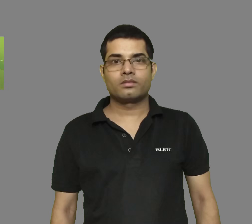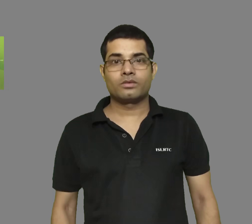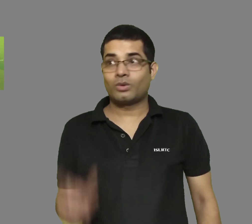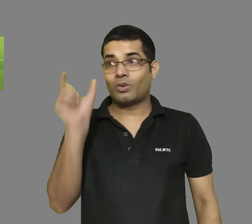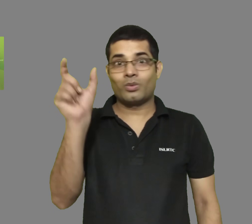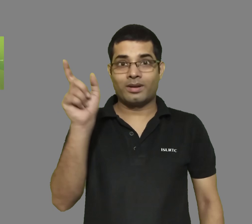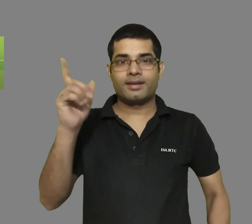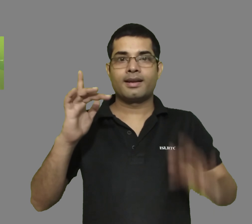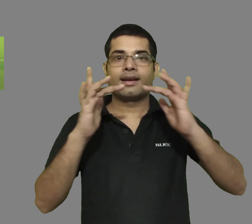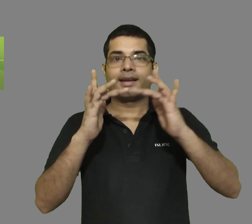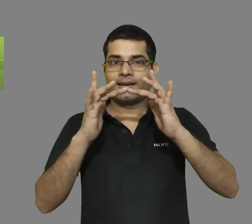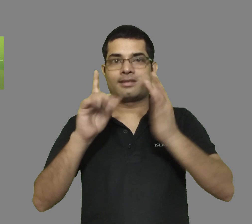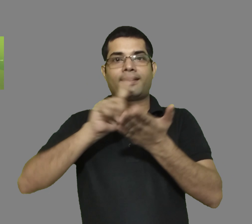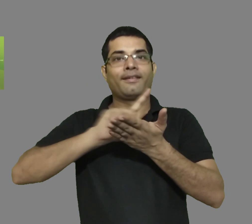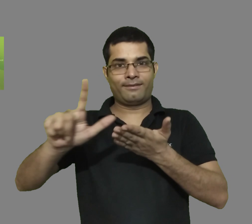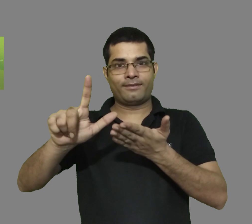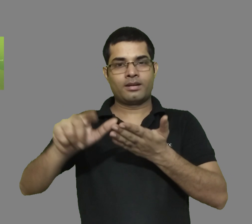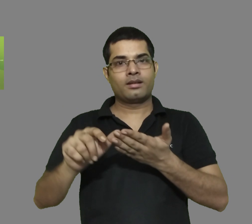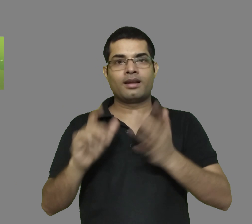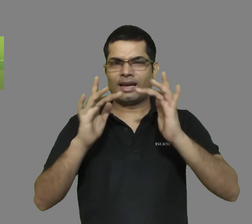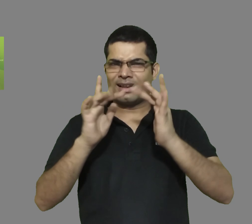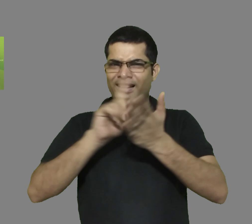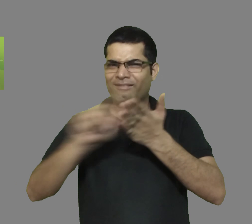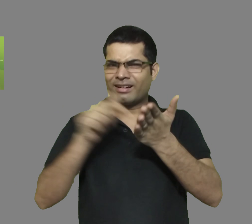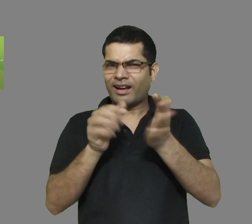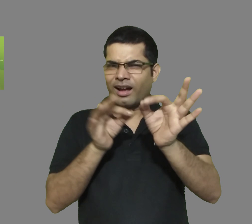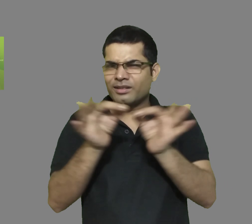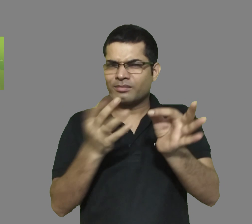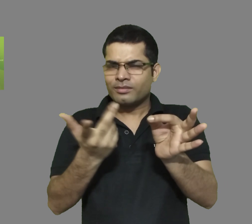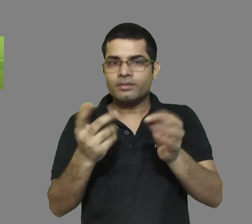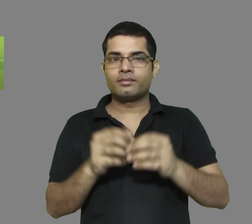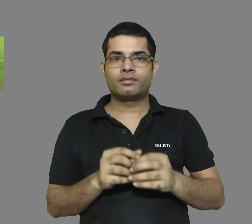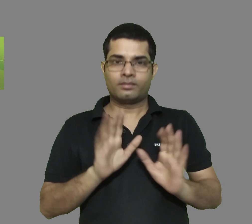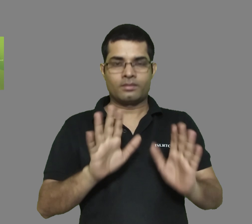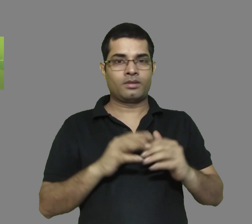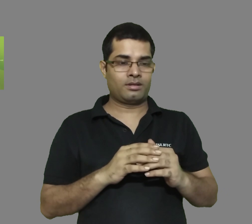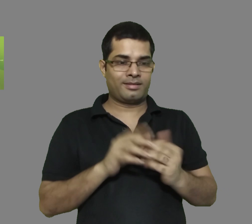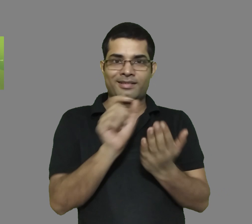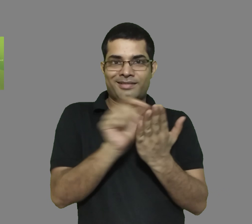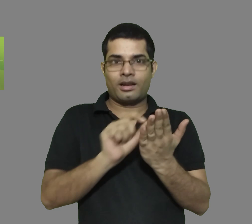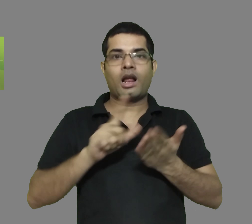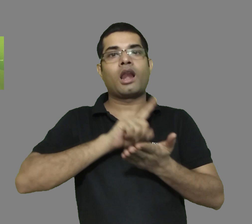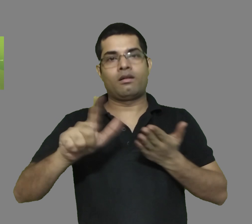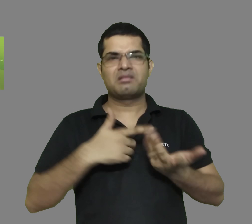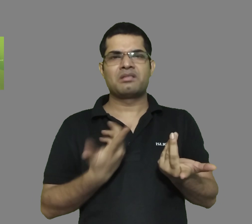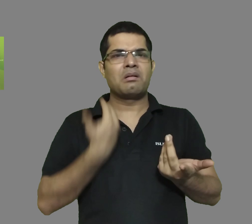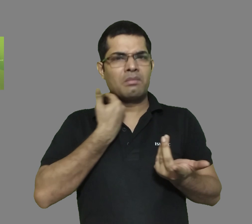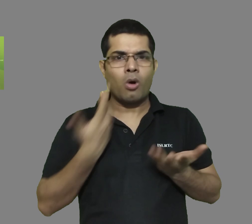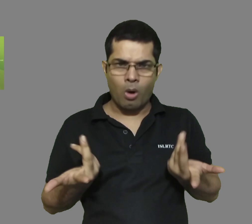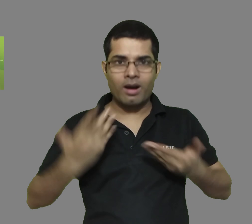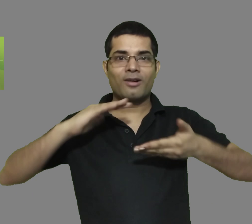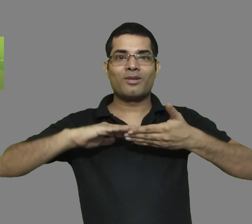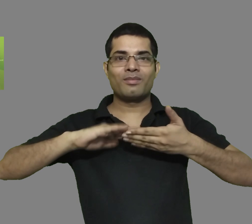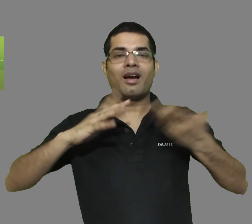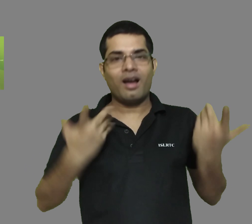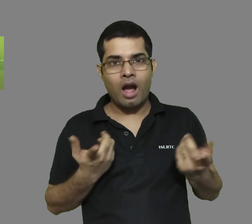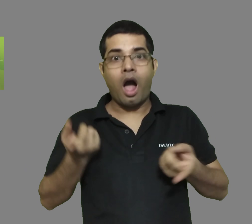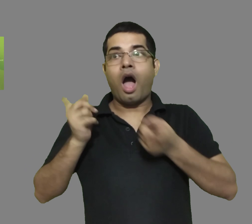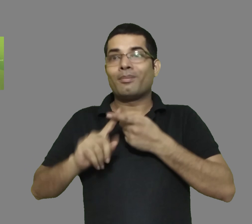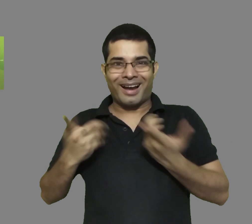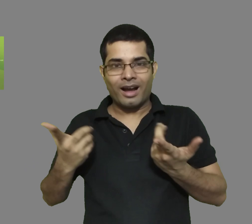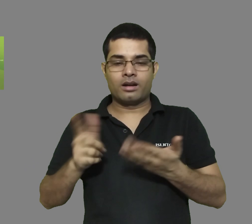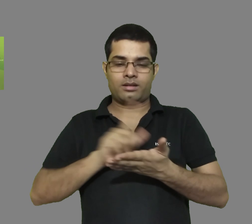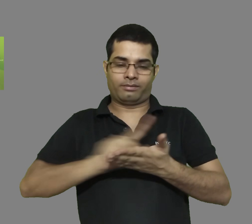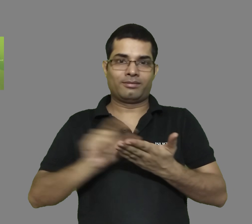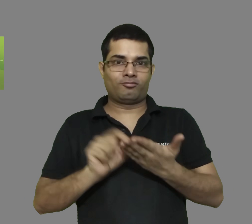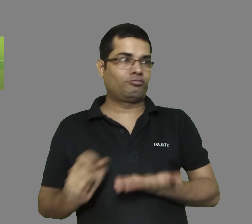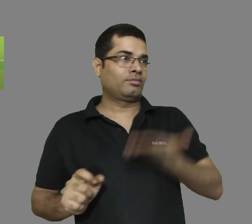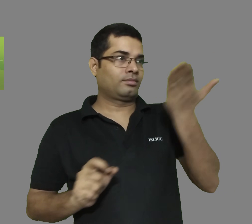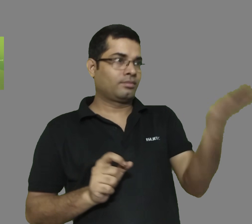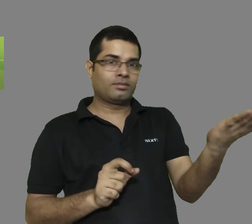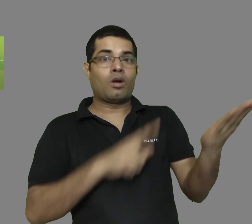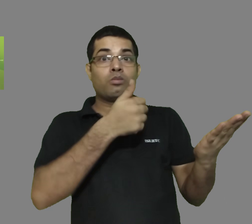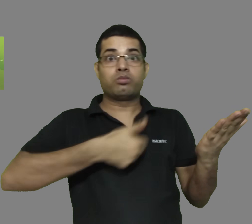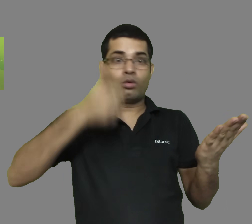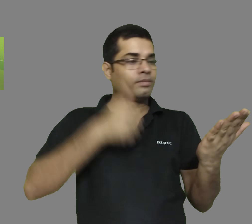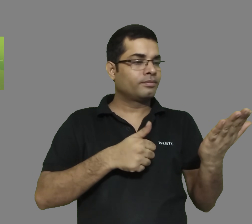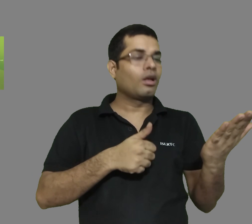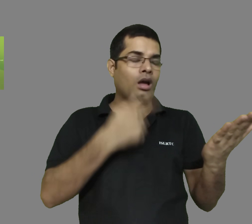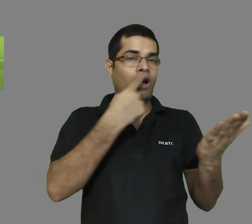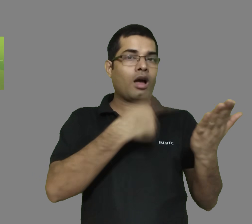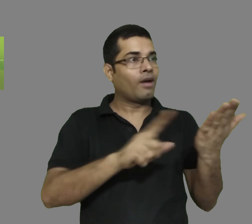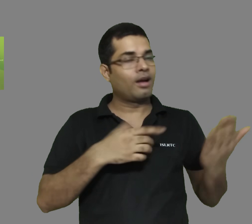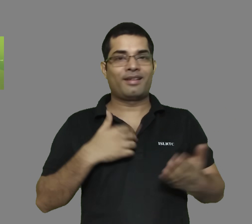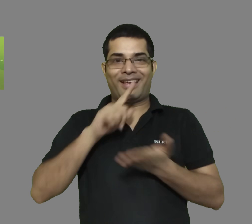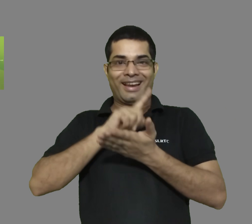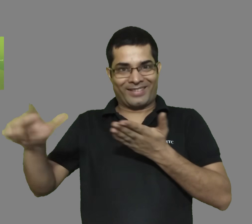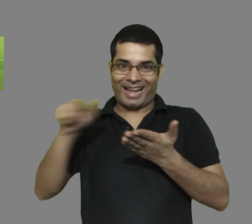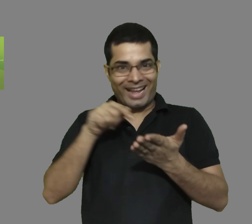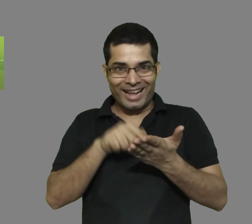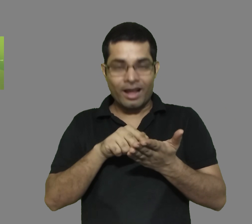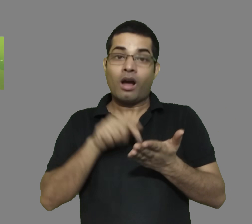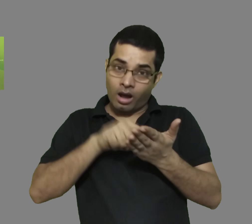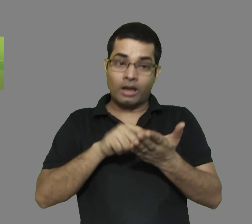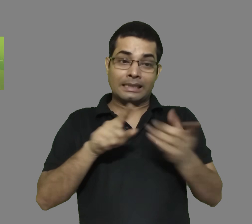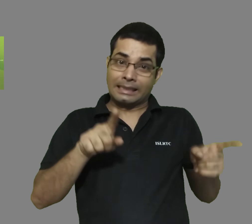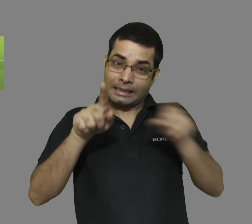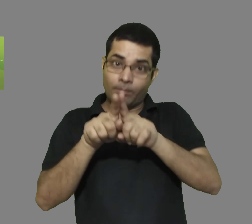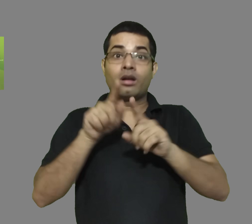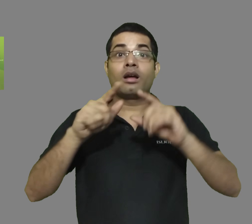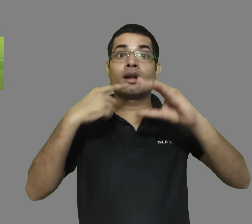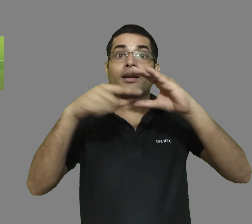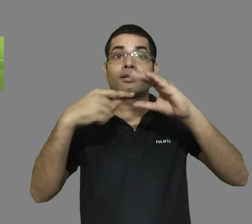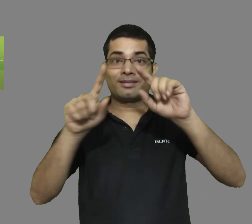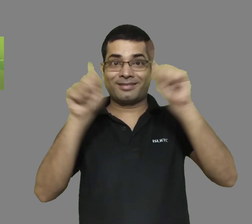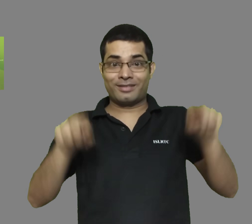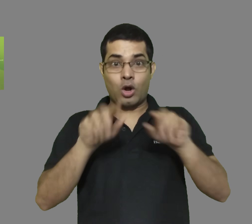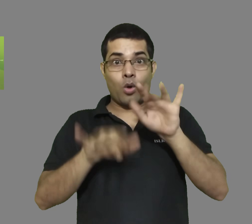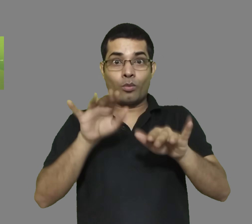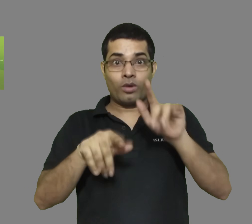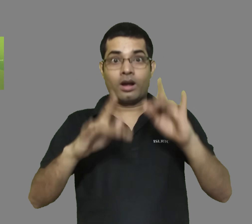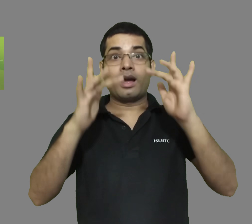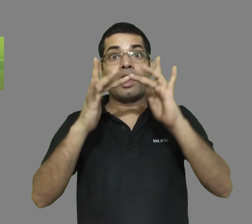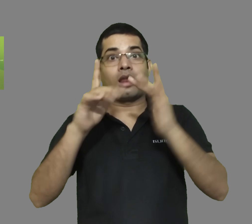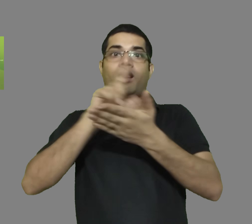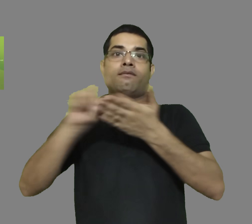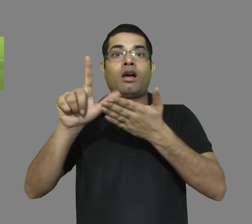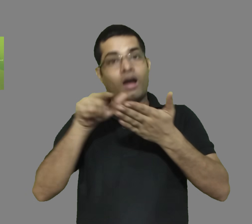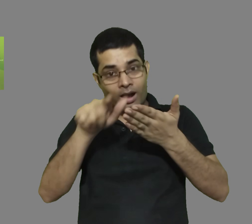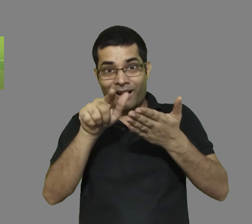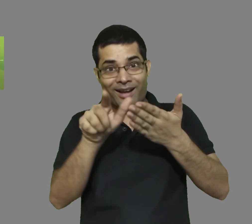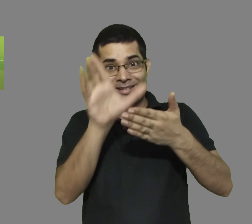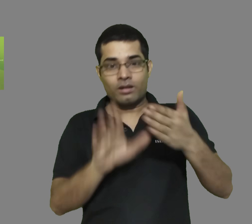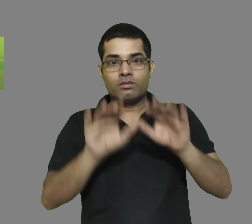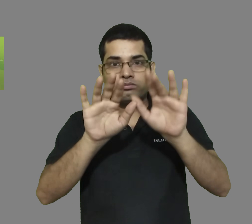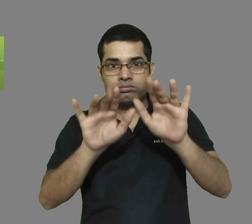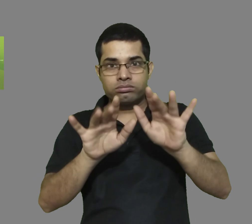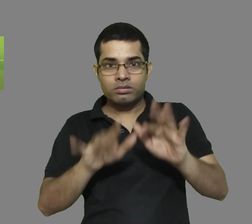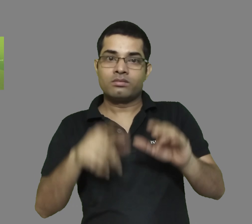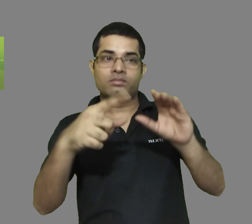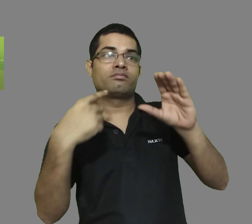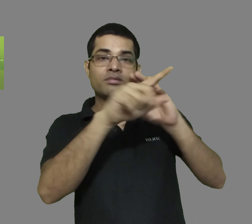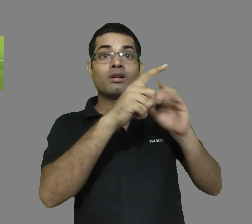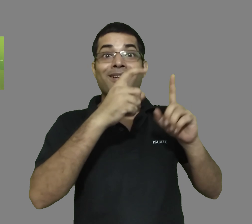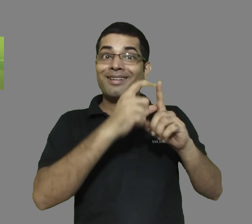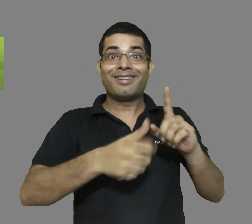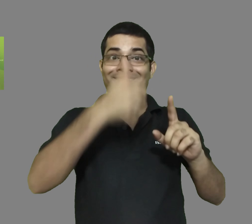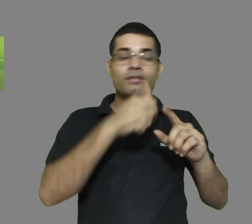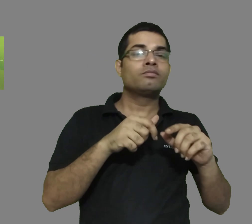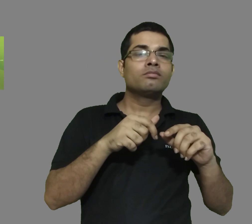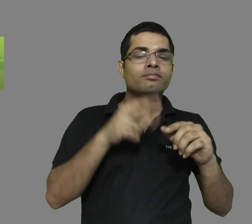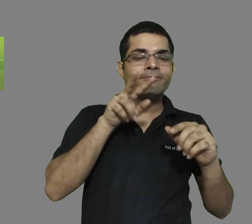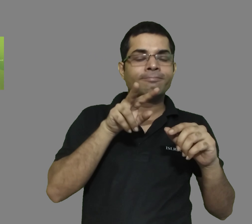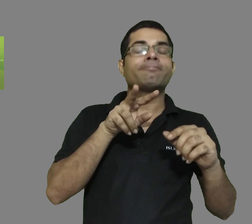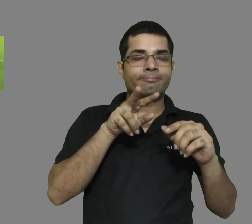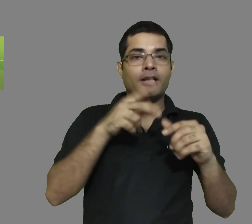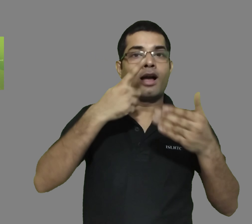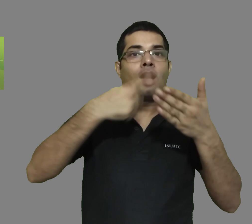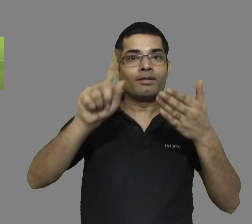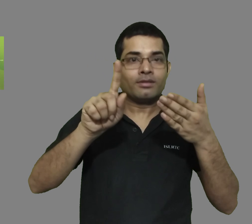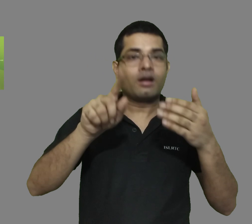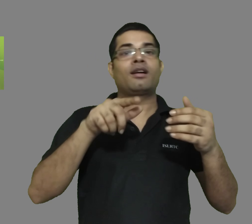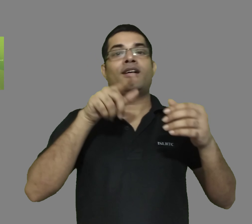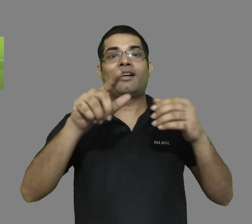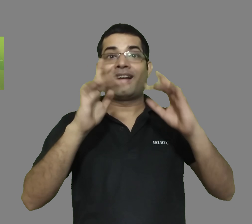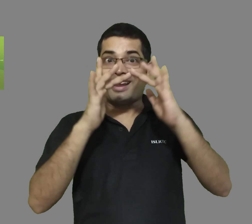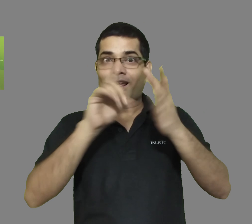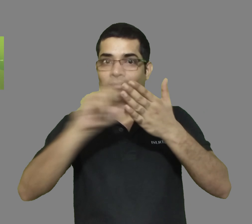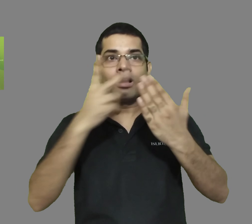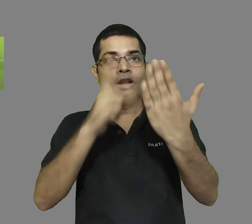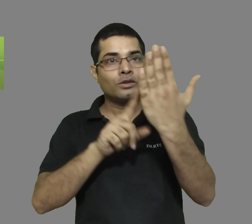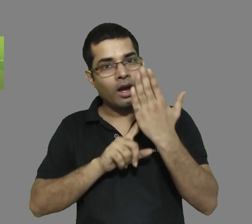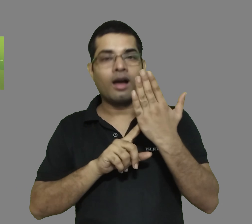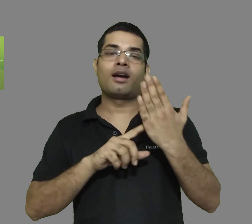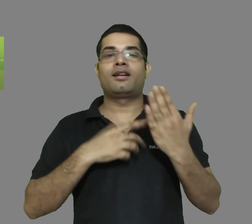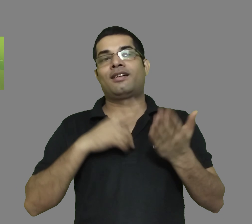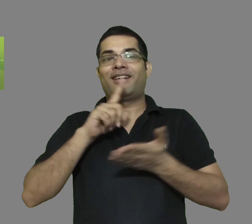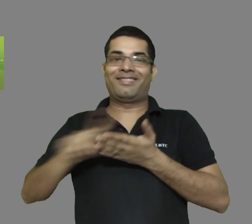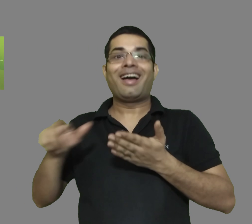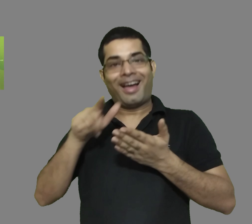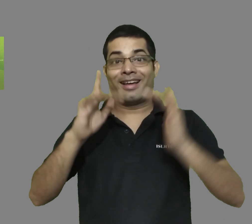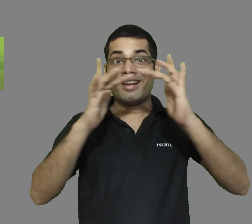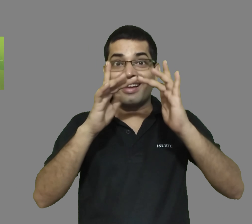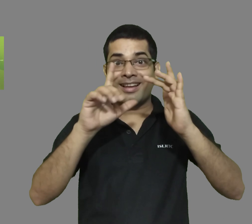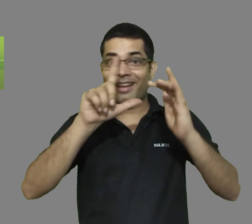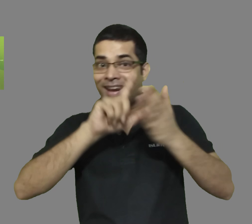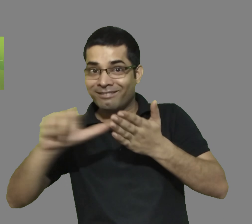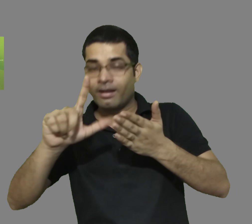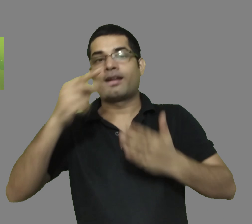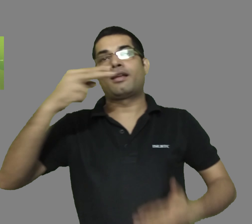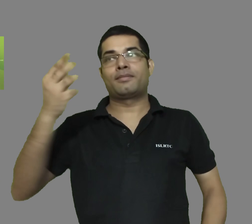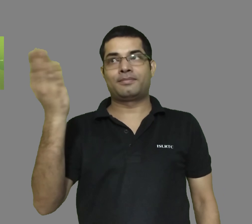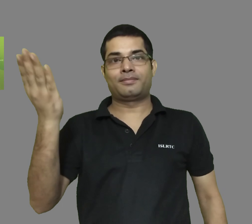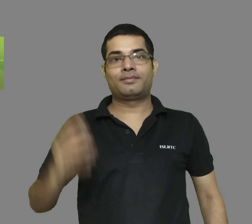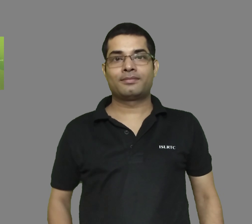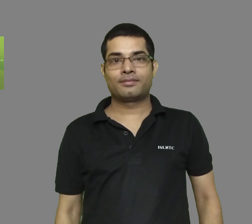E Leave